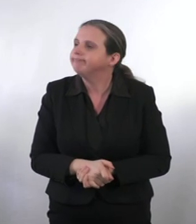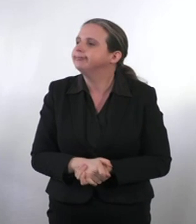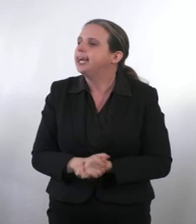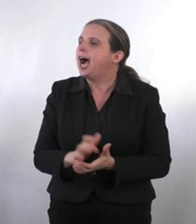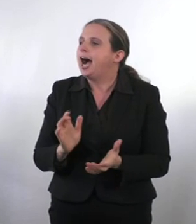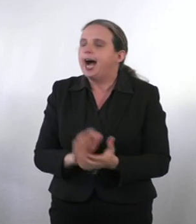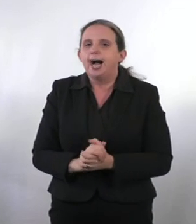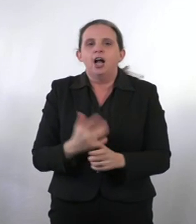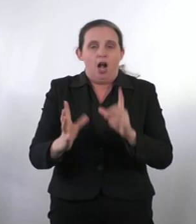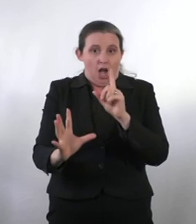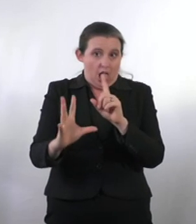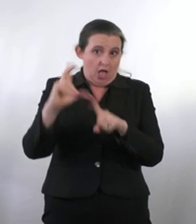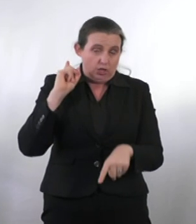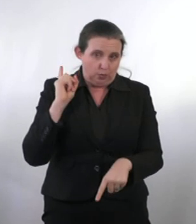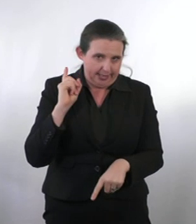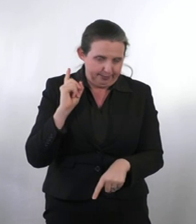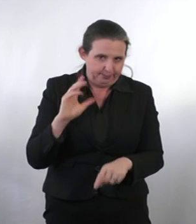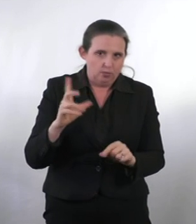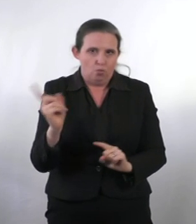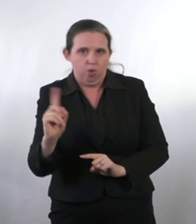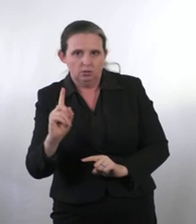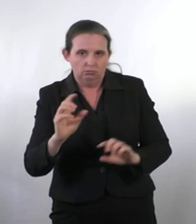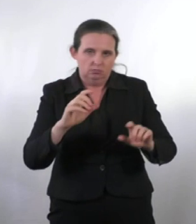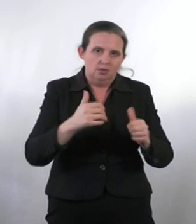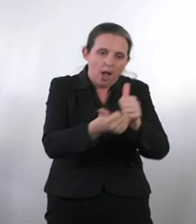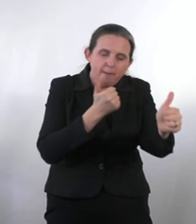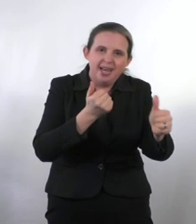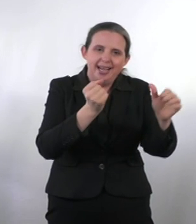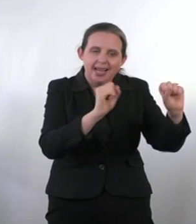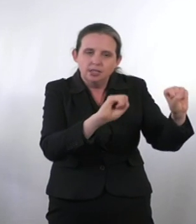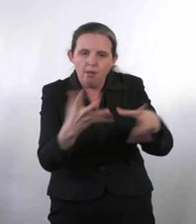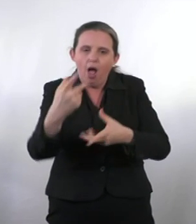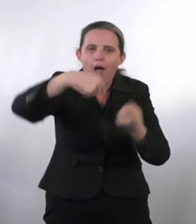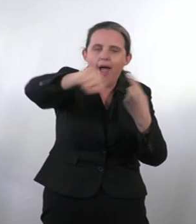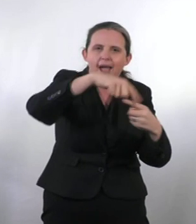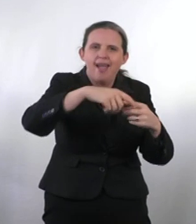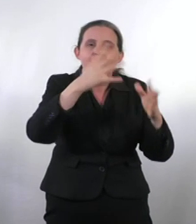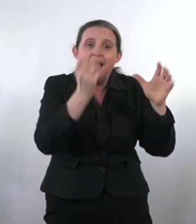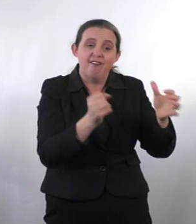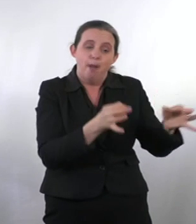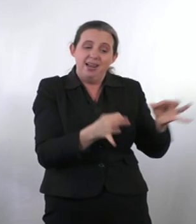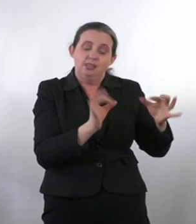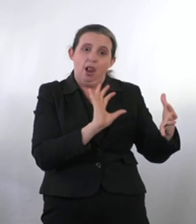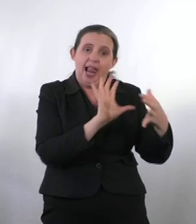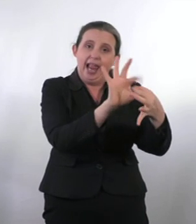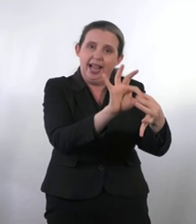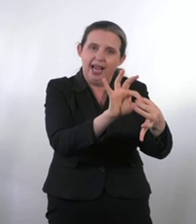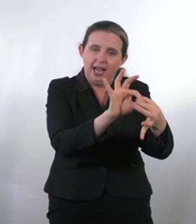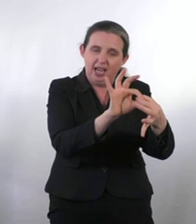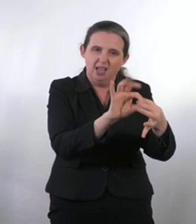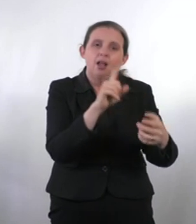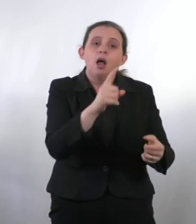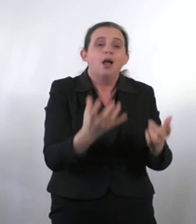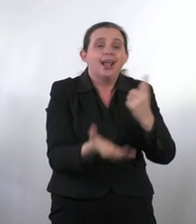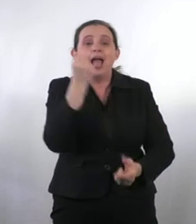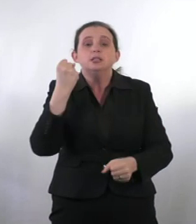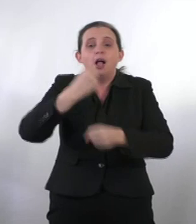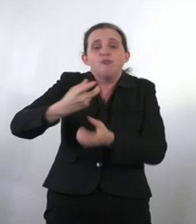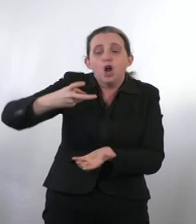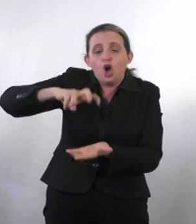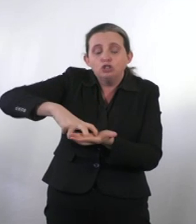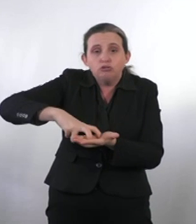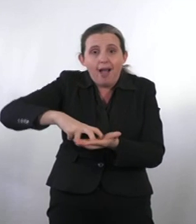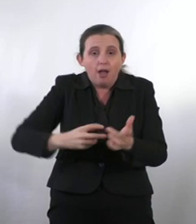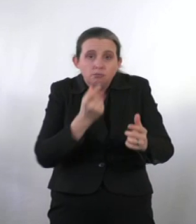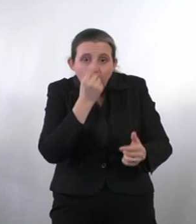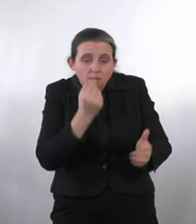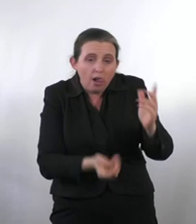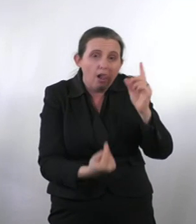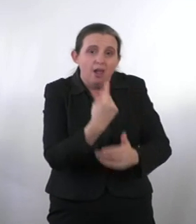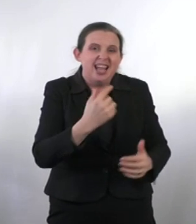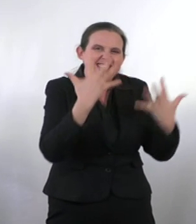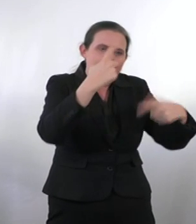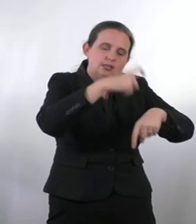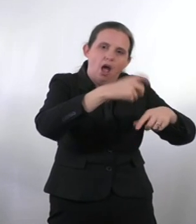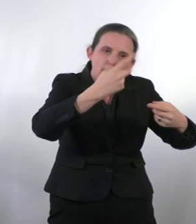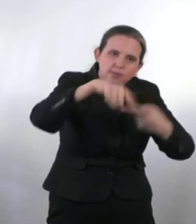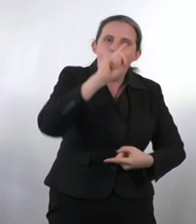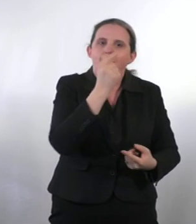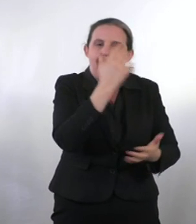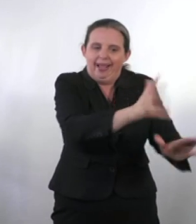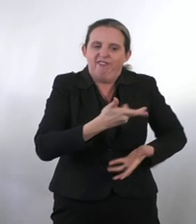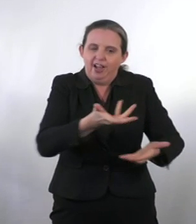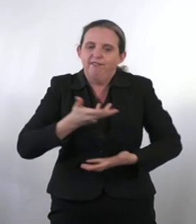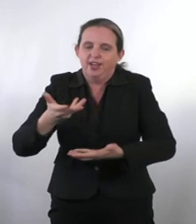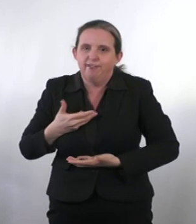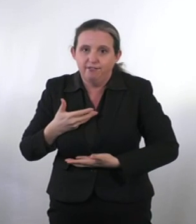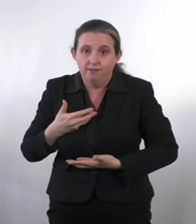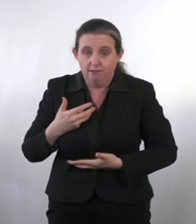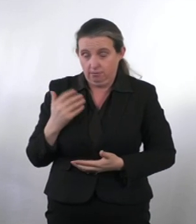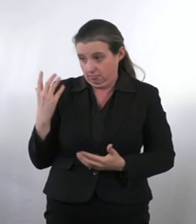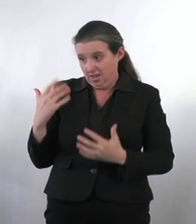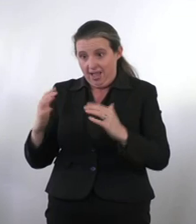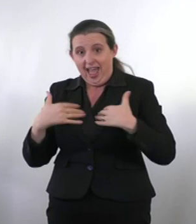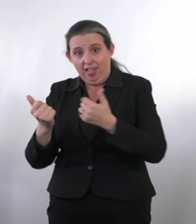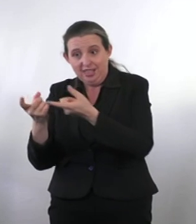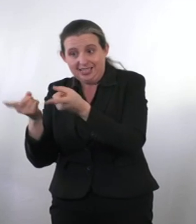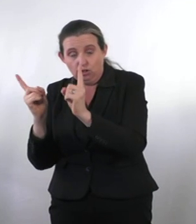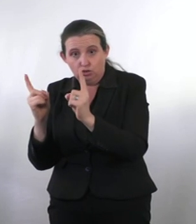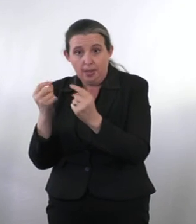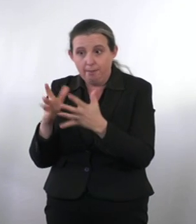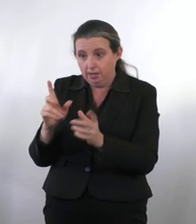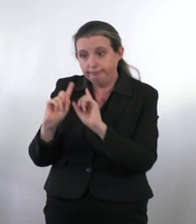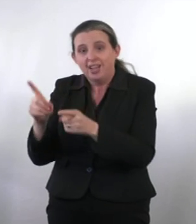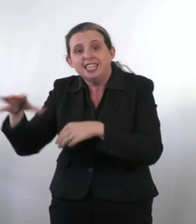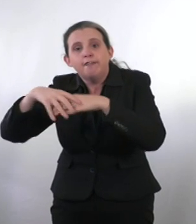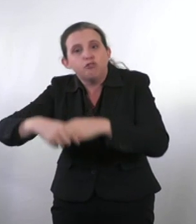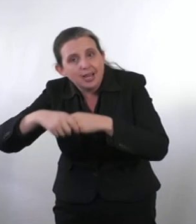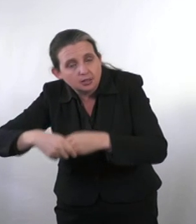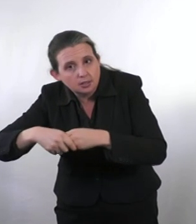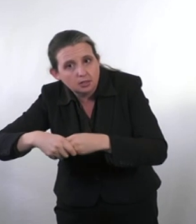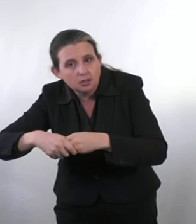Last week, we learned that suppliers with political connections were 10 times more likely to be awarded Government contracts, and this week The Sunday Times reports that the Health Secretary appointed one of his closest friends to a key advisory role.